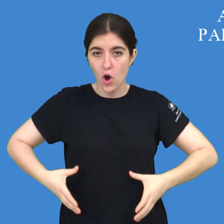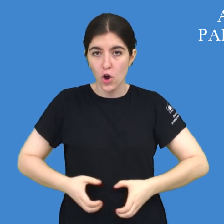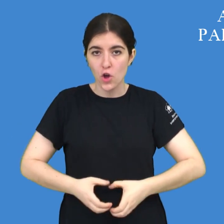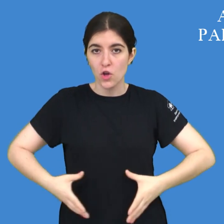reducir